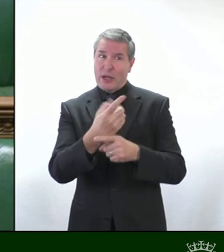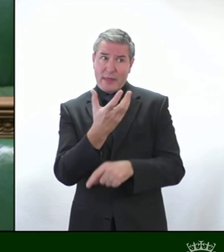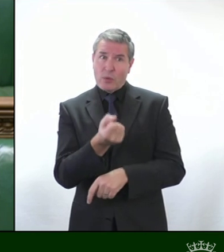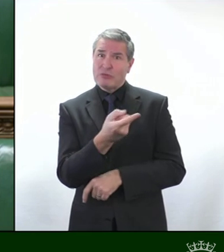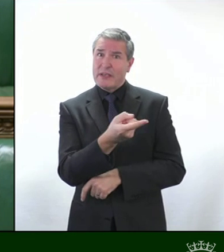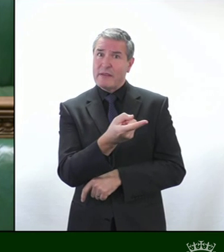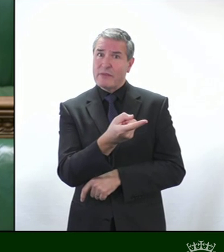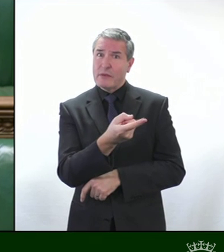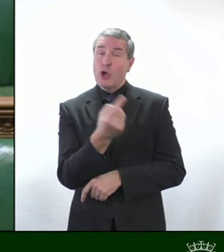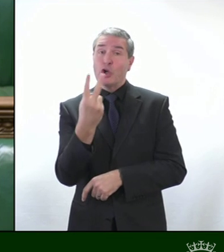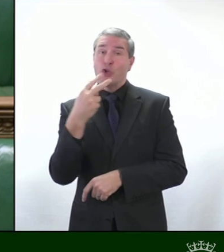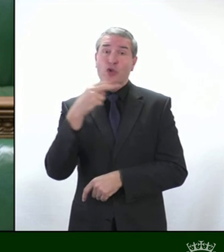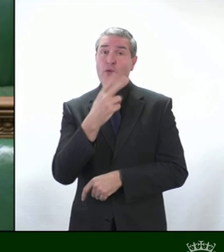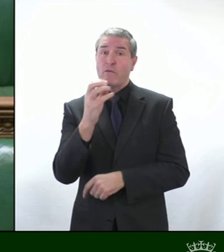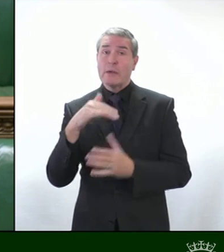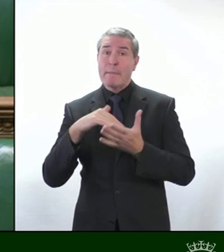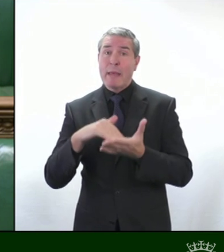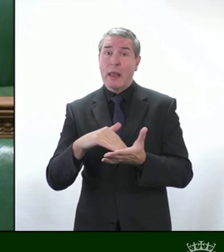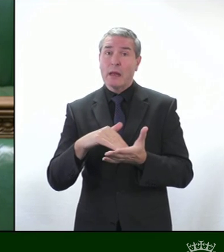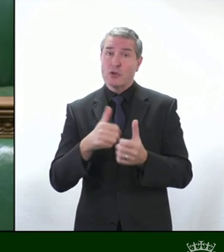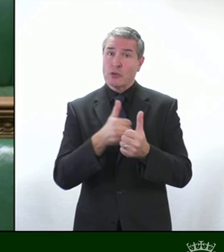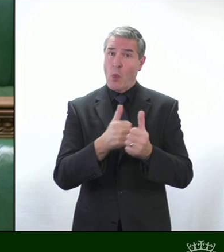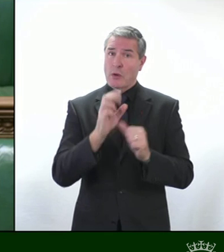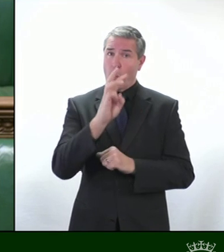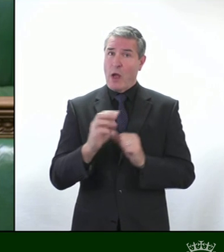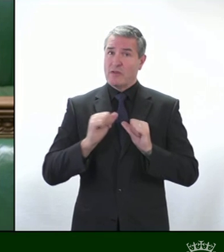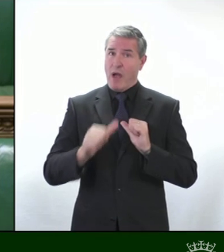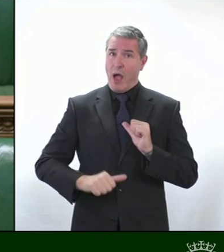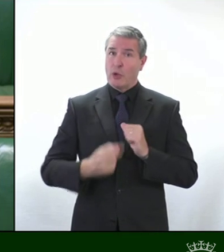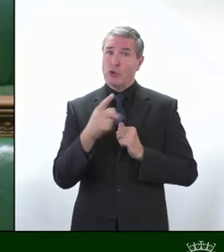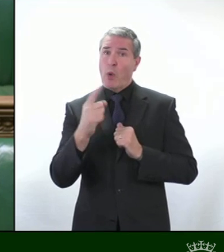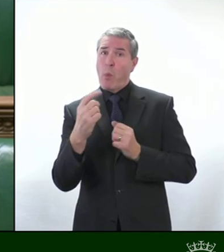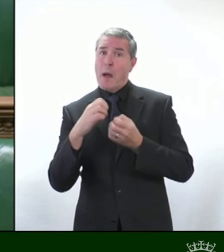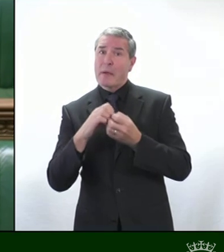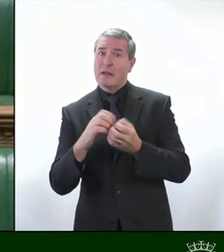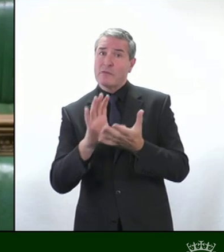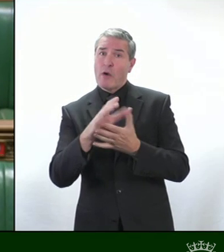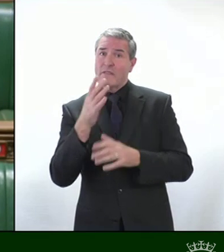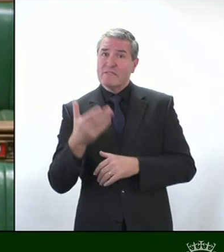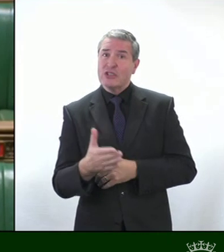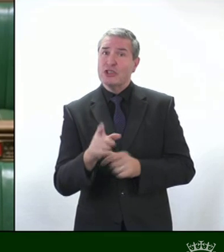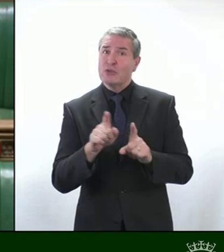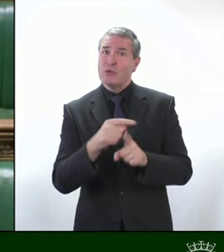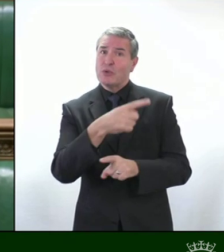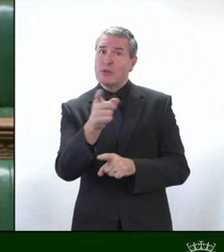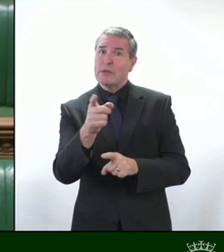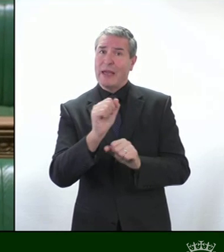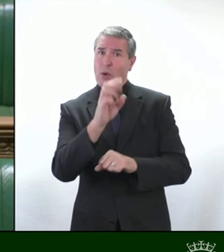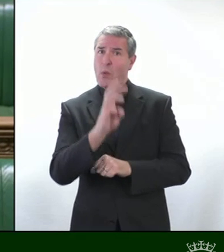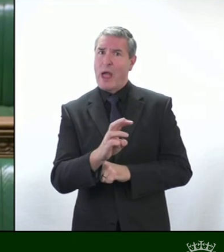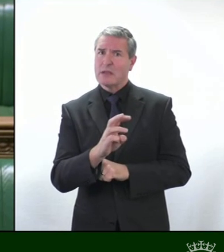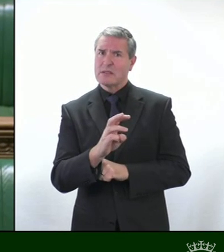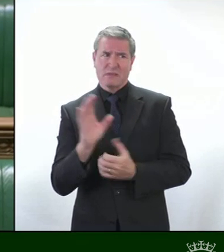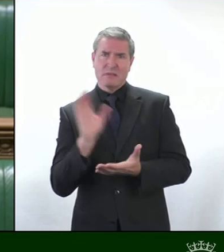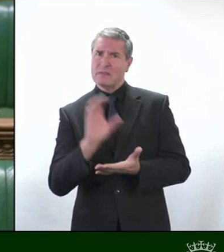We are providing £240 million more to support Welsh farmers and £2.1 million to support fisheries in Wales.